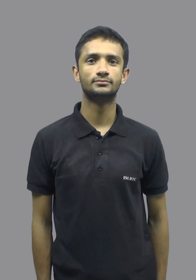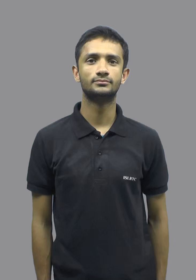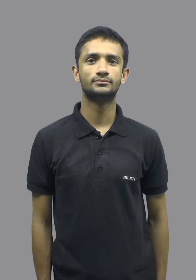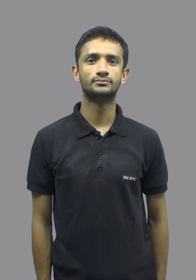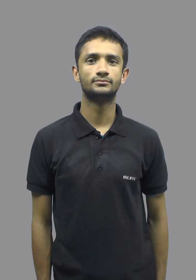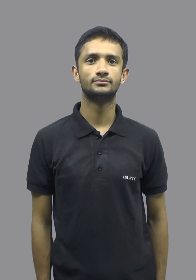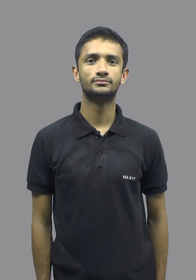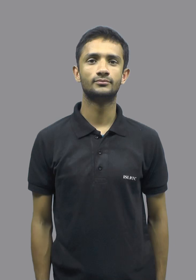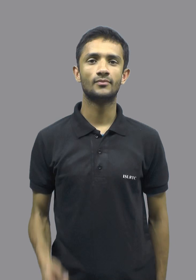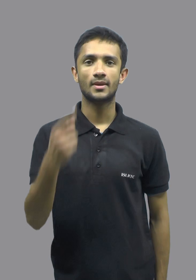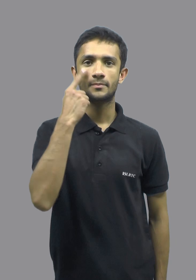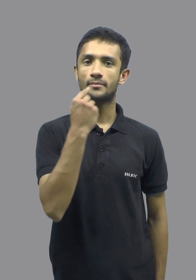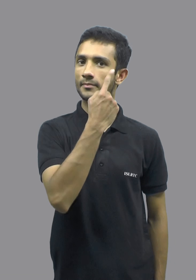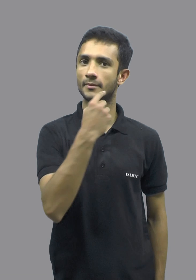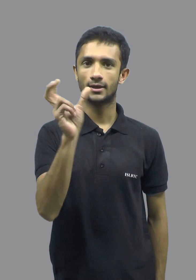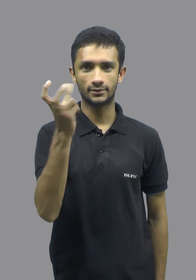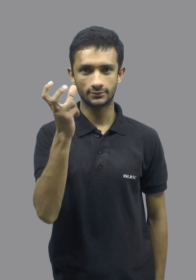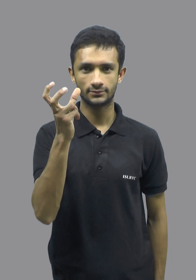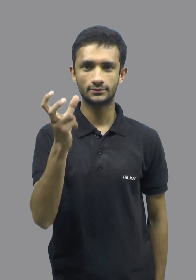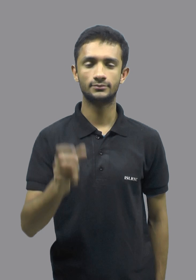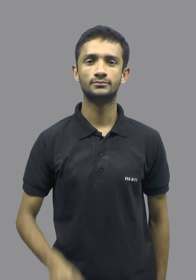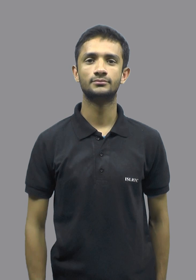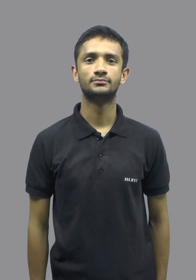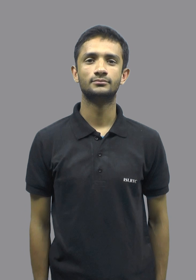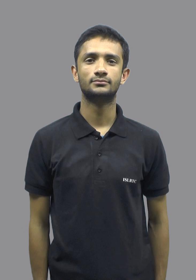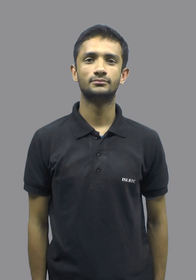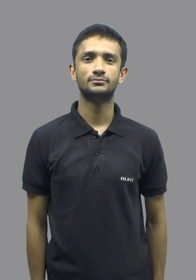Onion